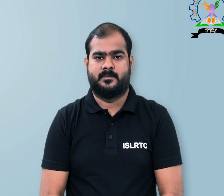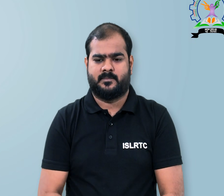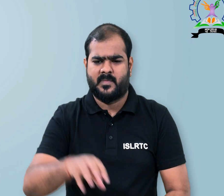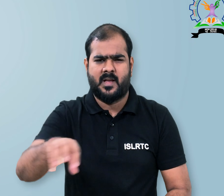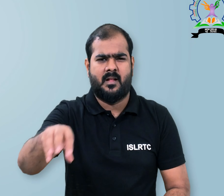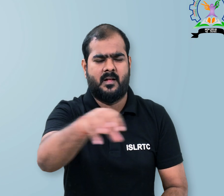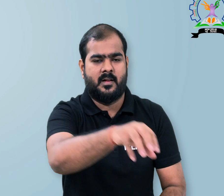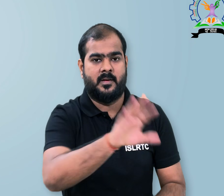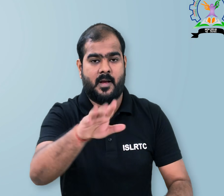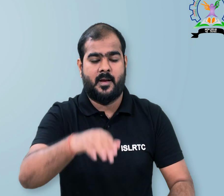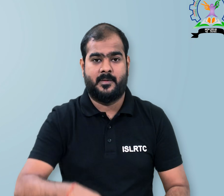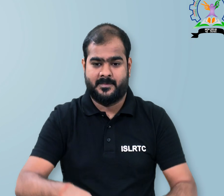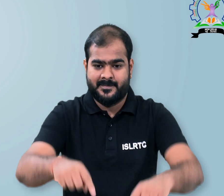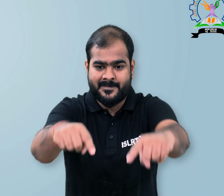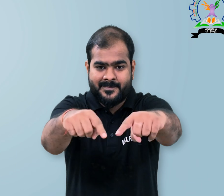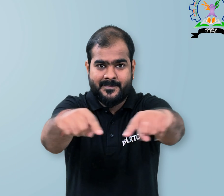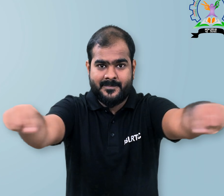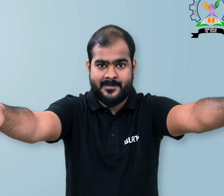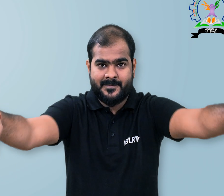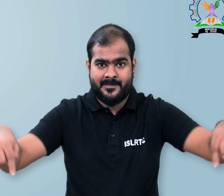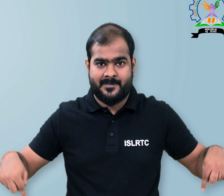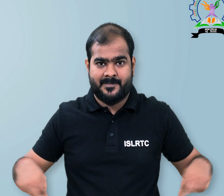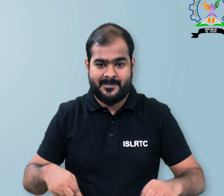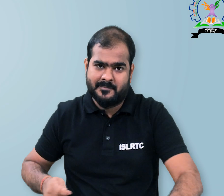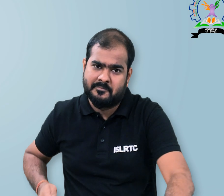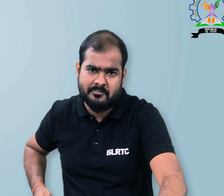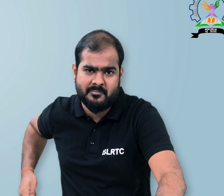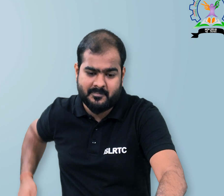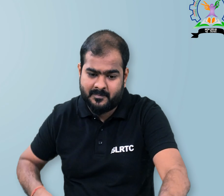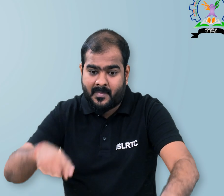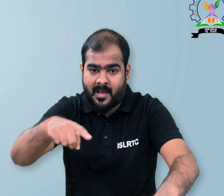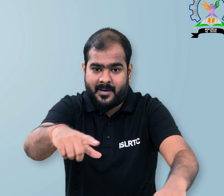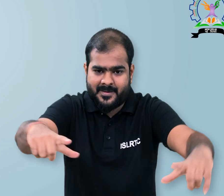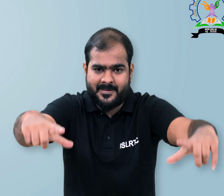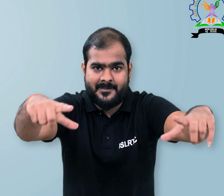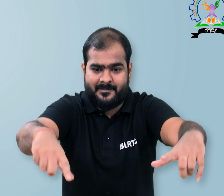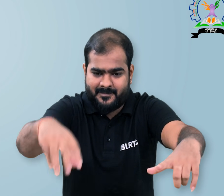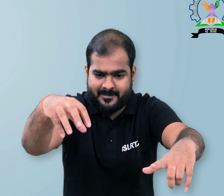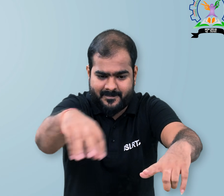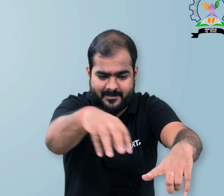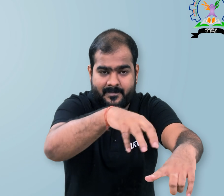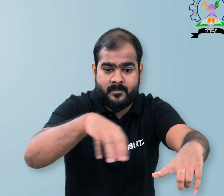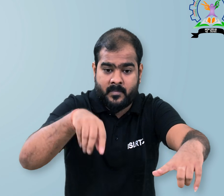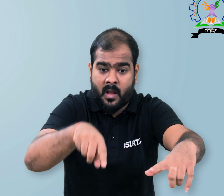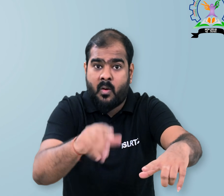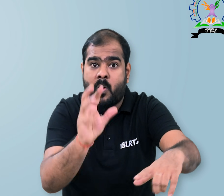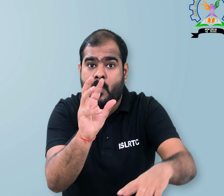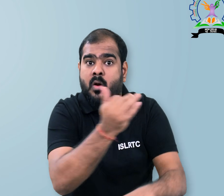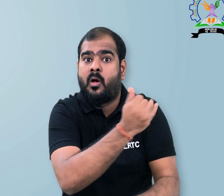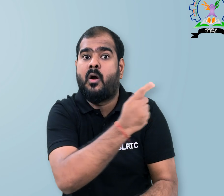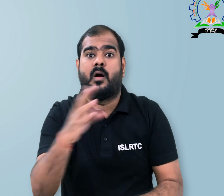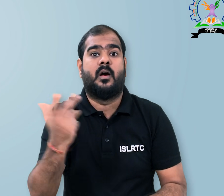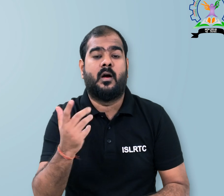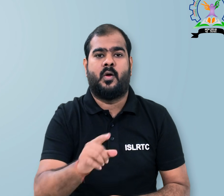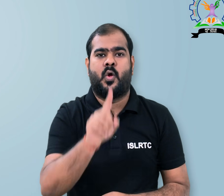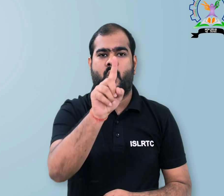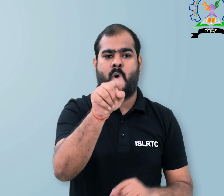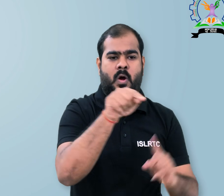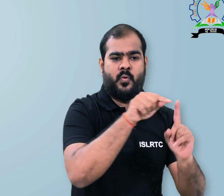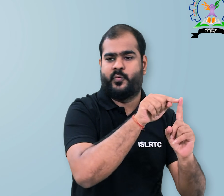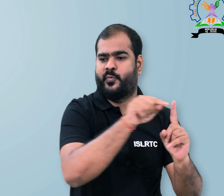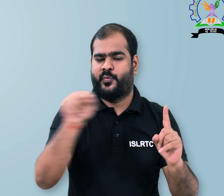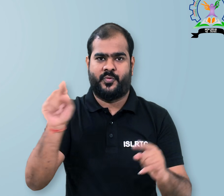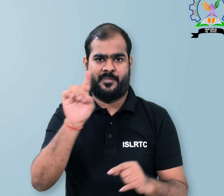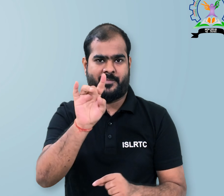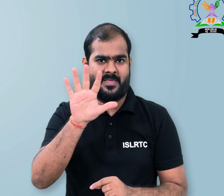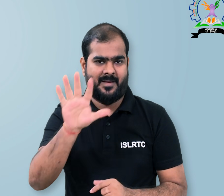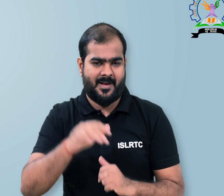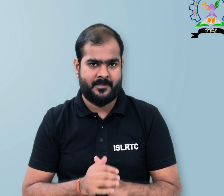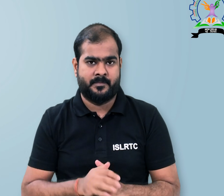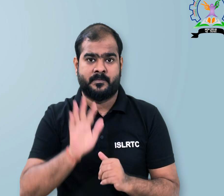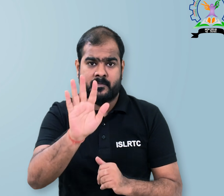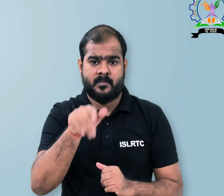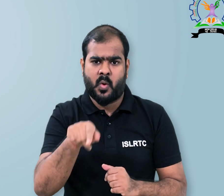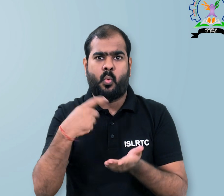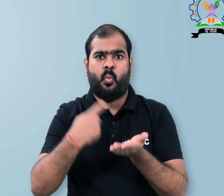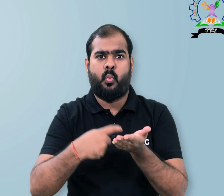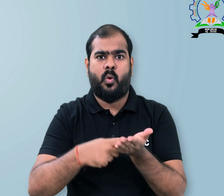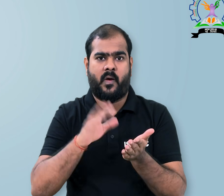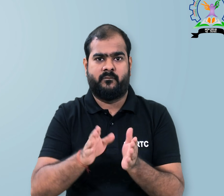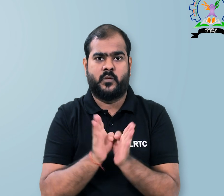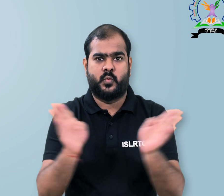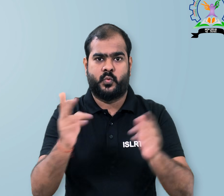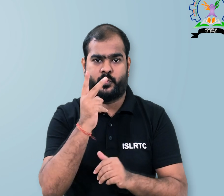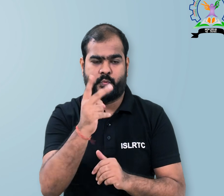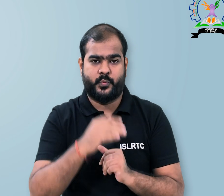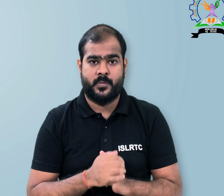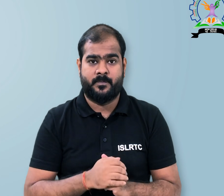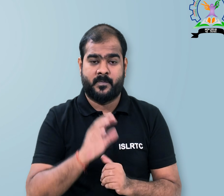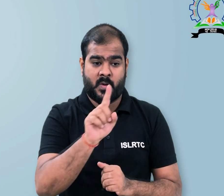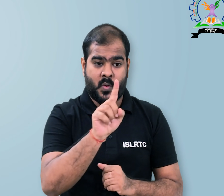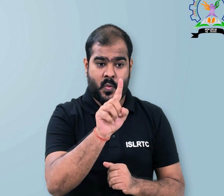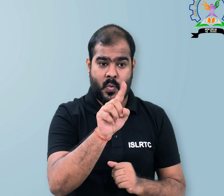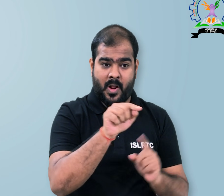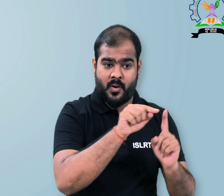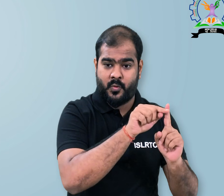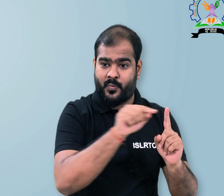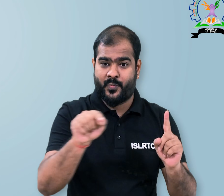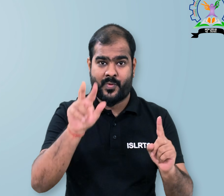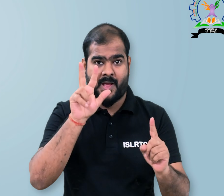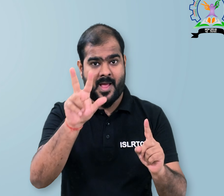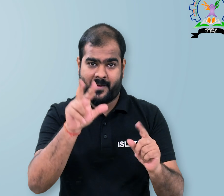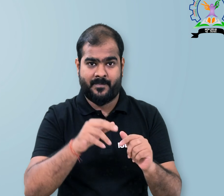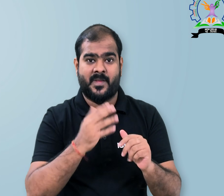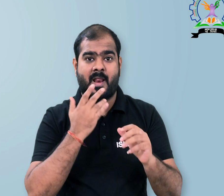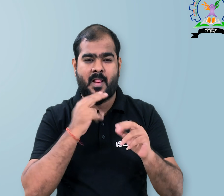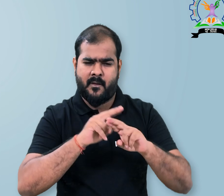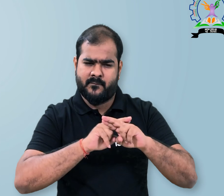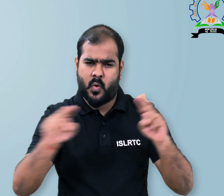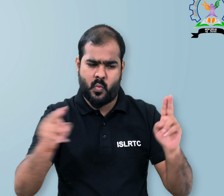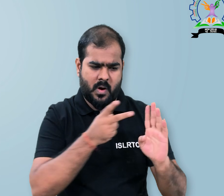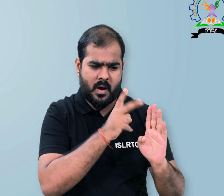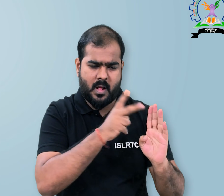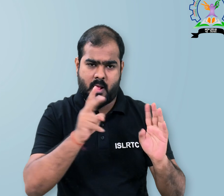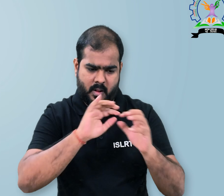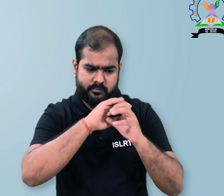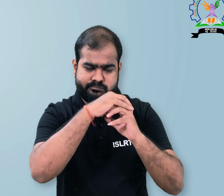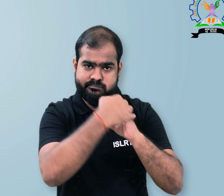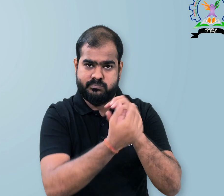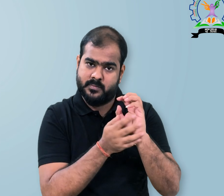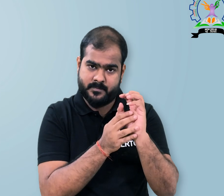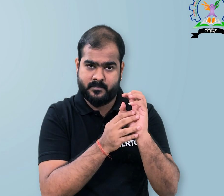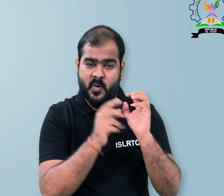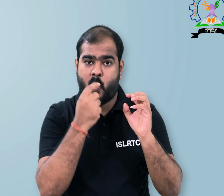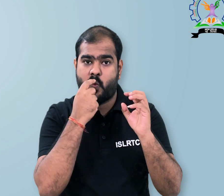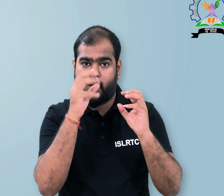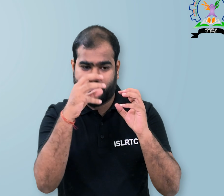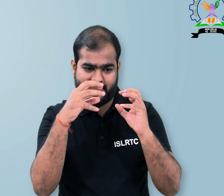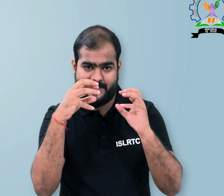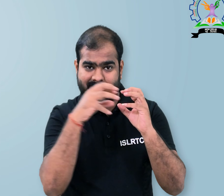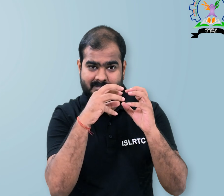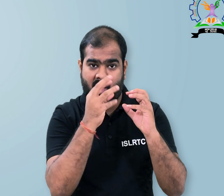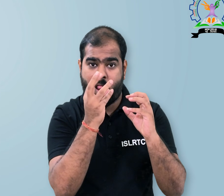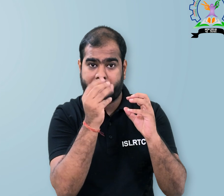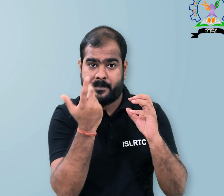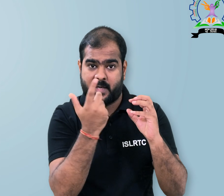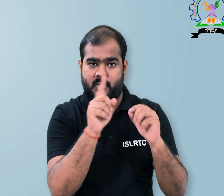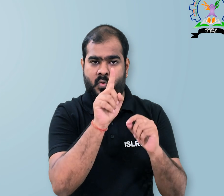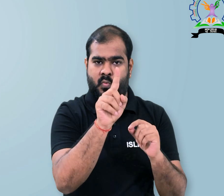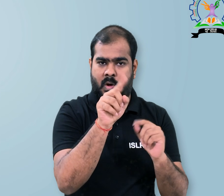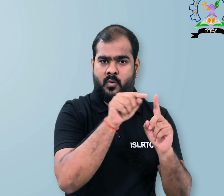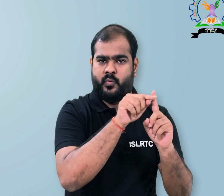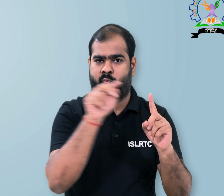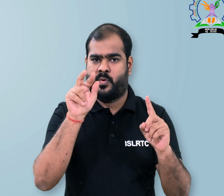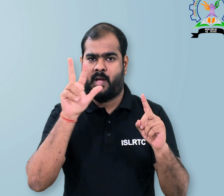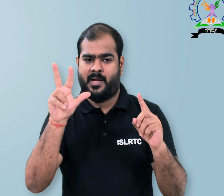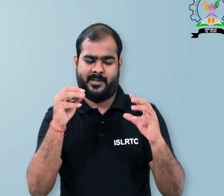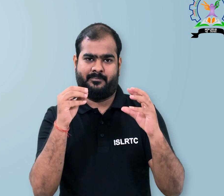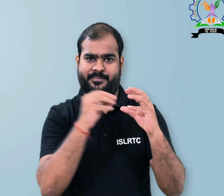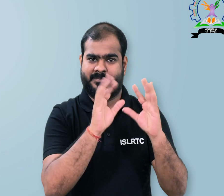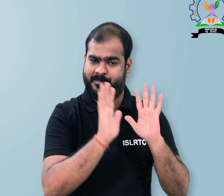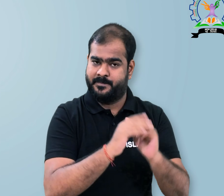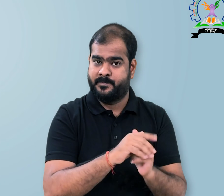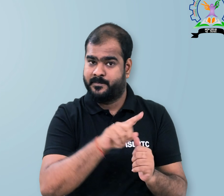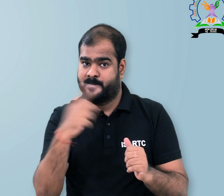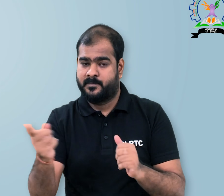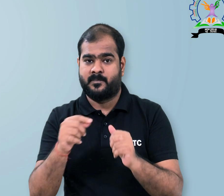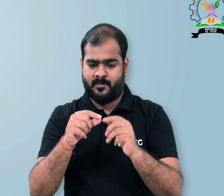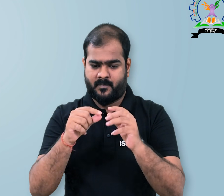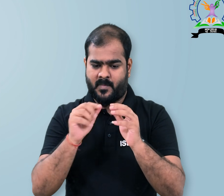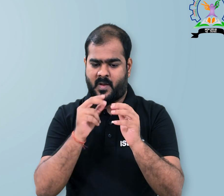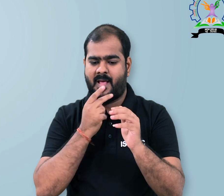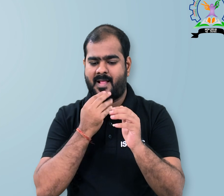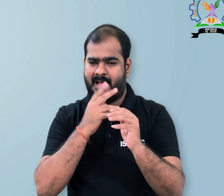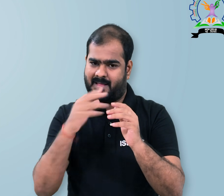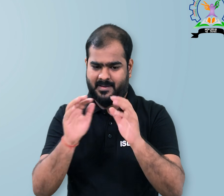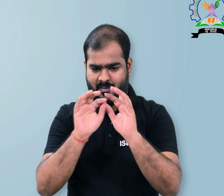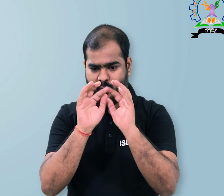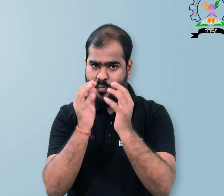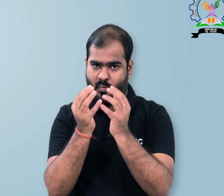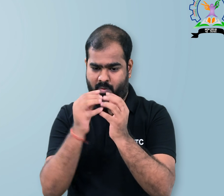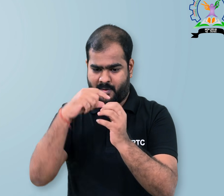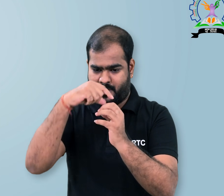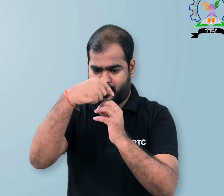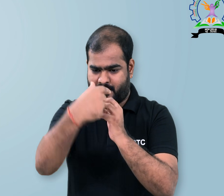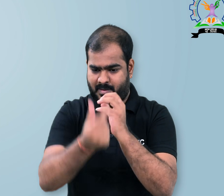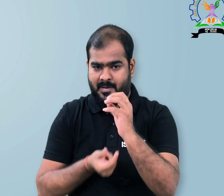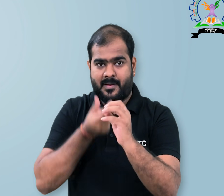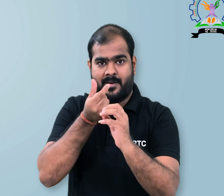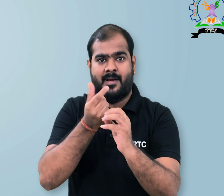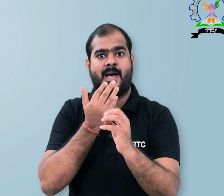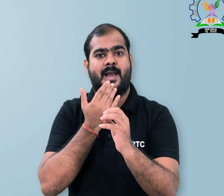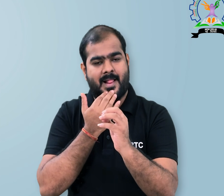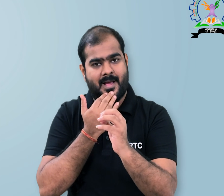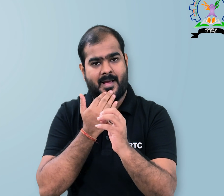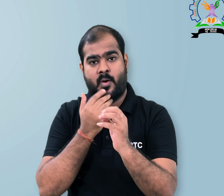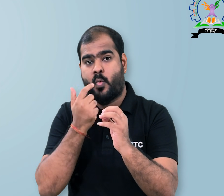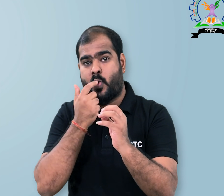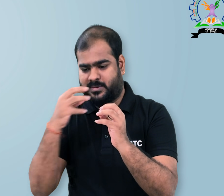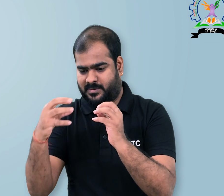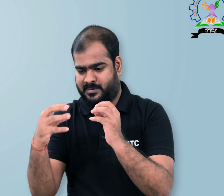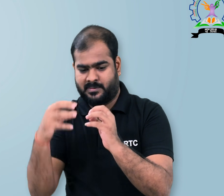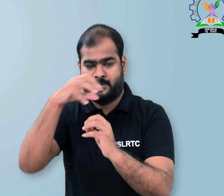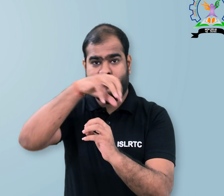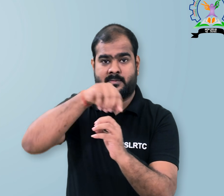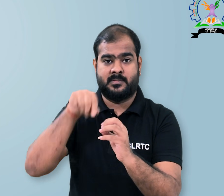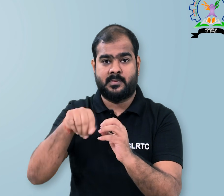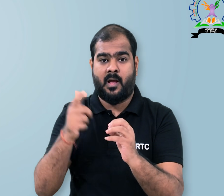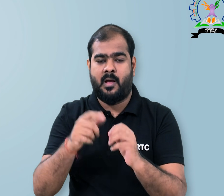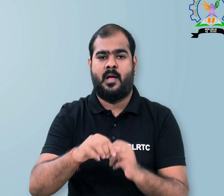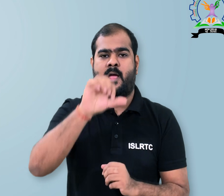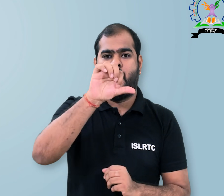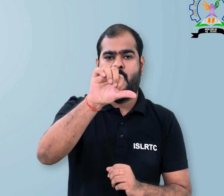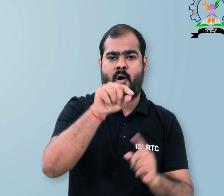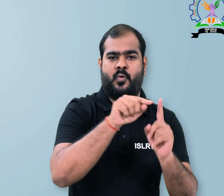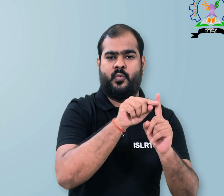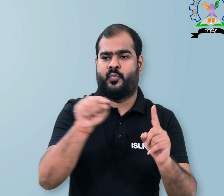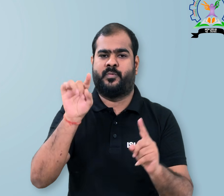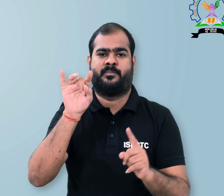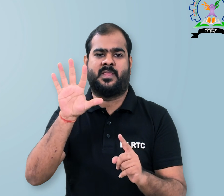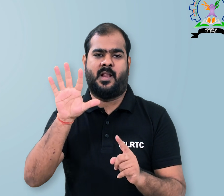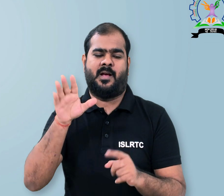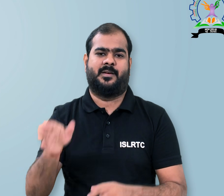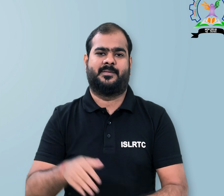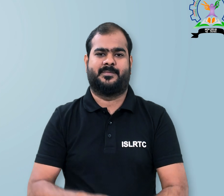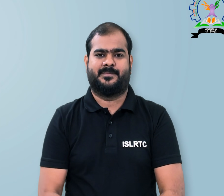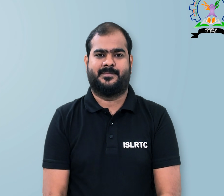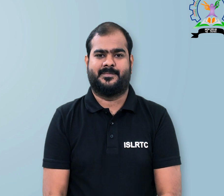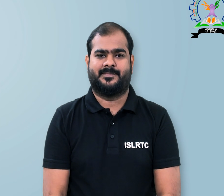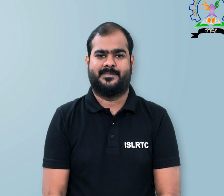Object balls are the balls that players aim to pocket using the cue ball. They are numbered 1 to 15 and come in solid colors (1-8) and stripes (9-15).